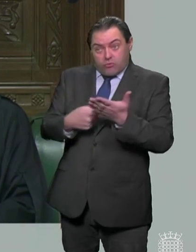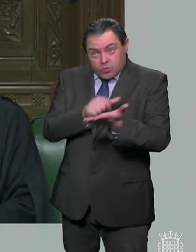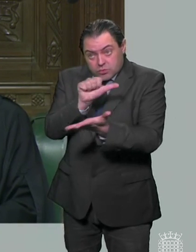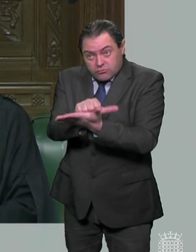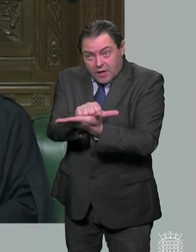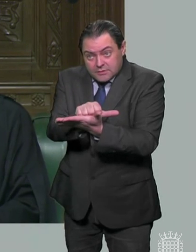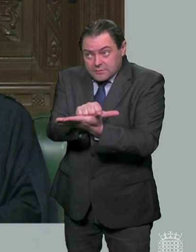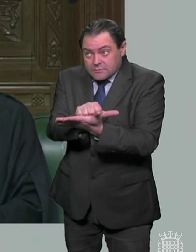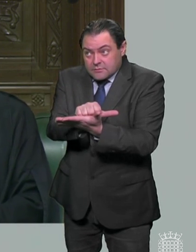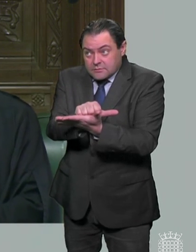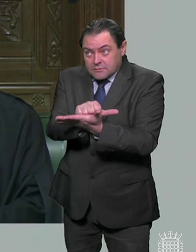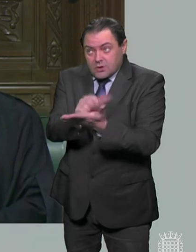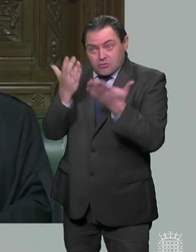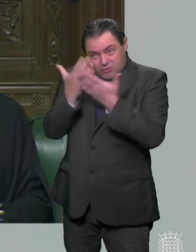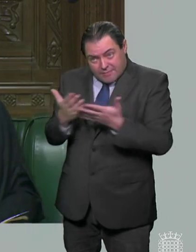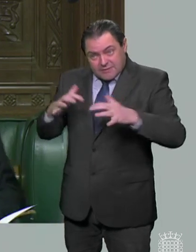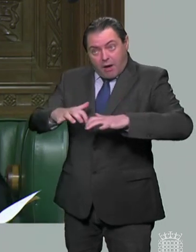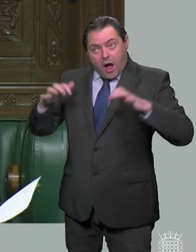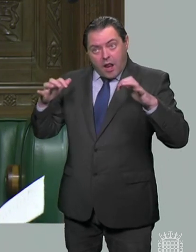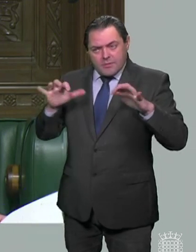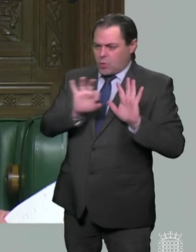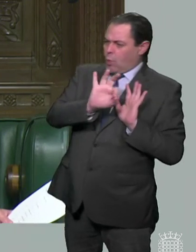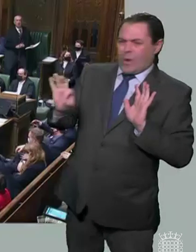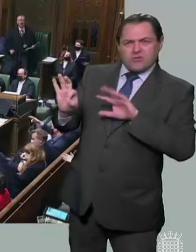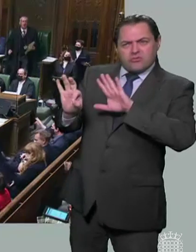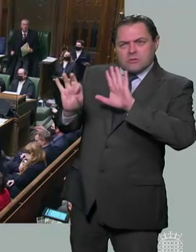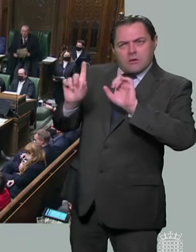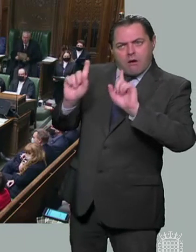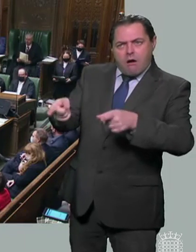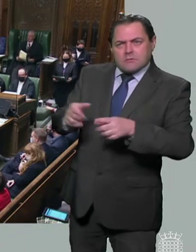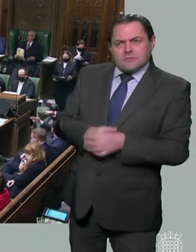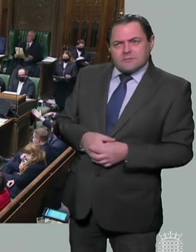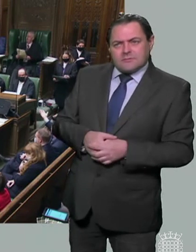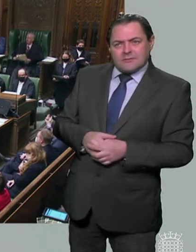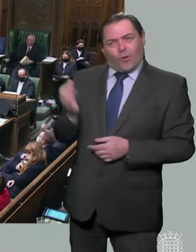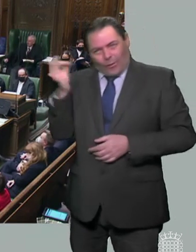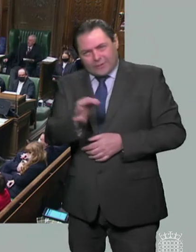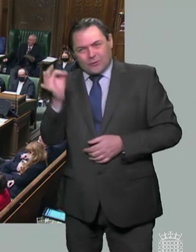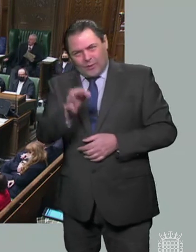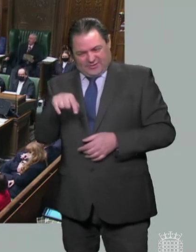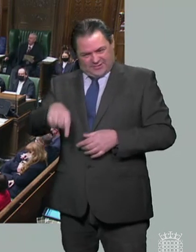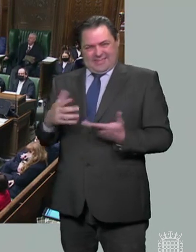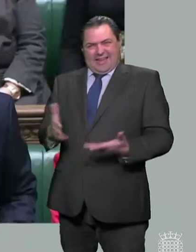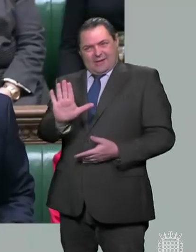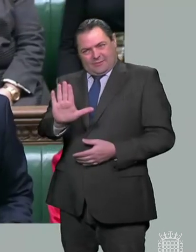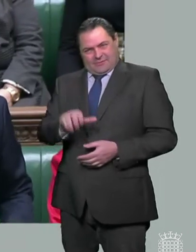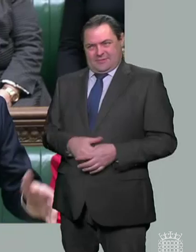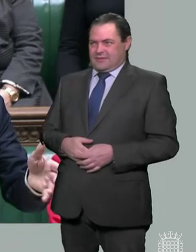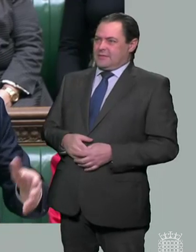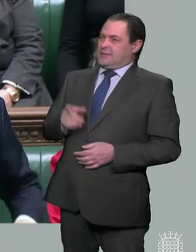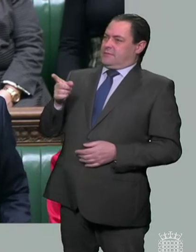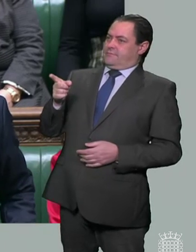We respect this House, so let us respect the House.